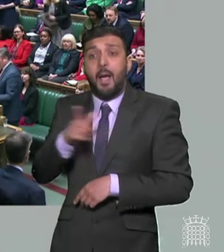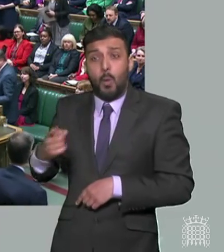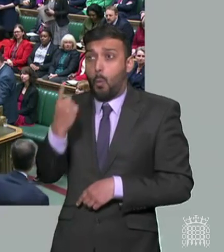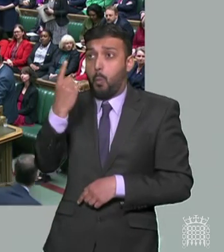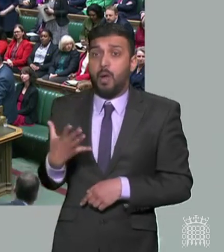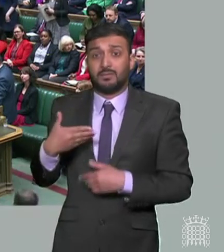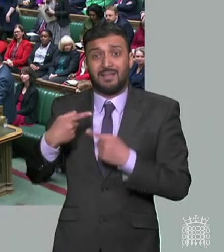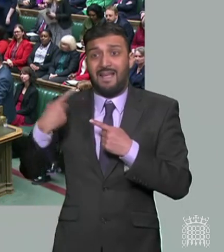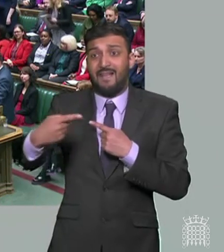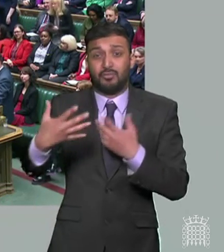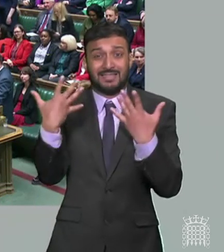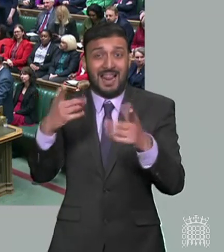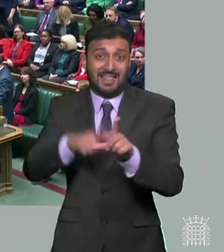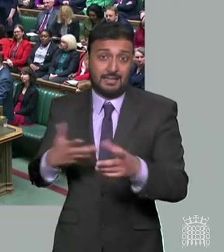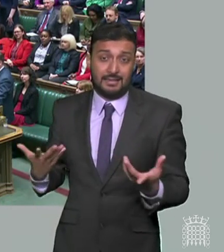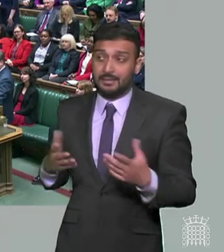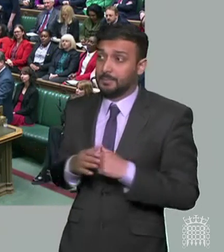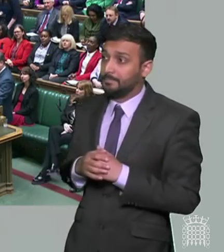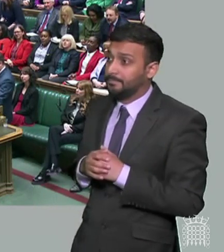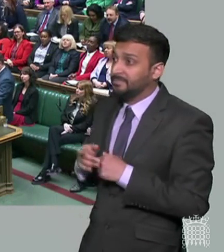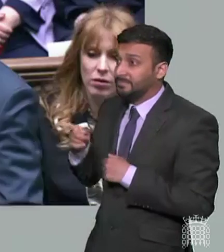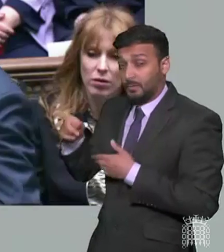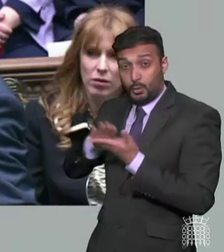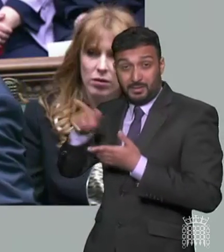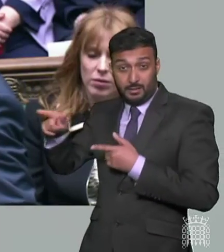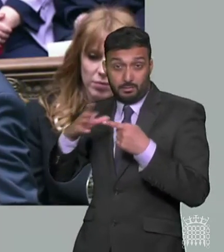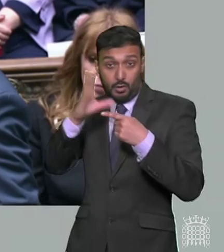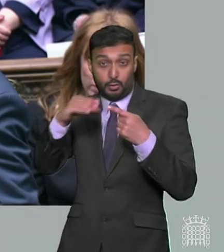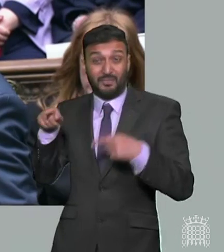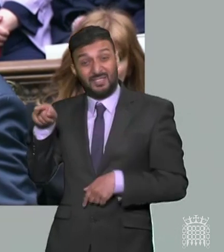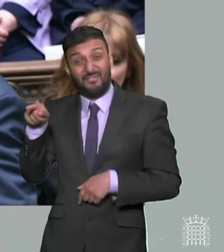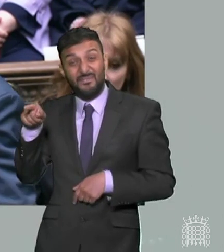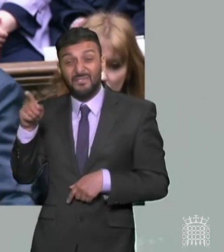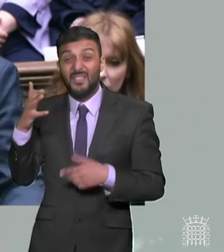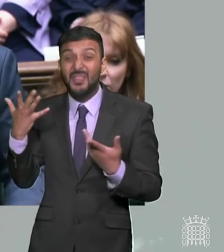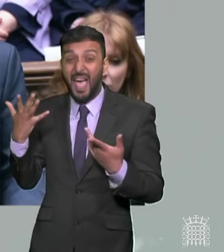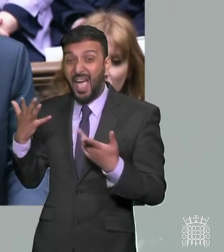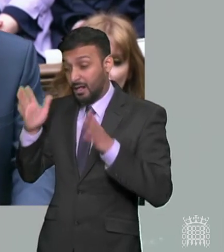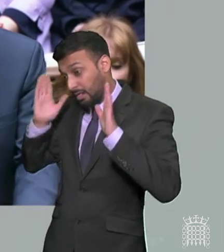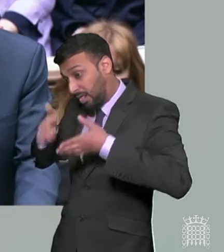So the Conservatives are the party of excess oil and gas profits and we are the party of working people.